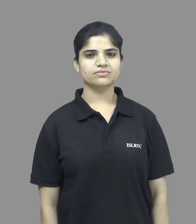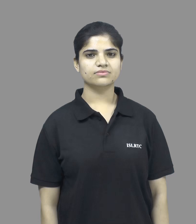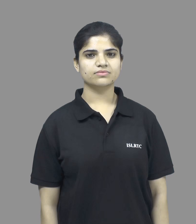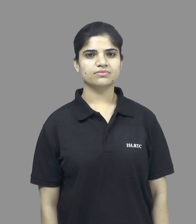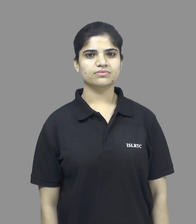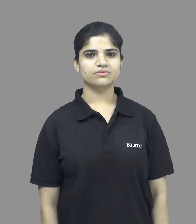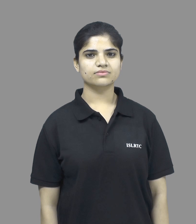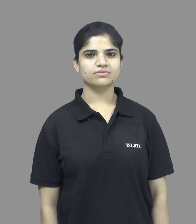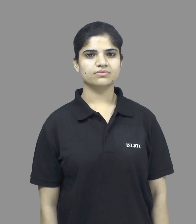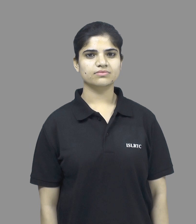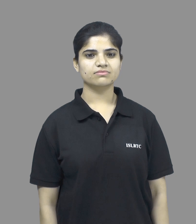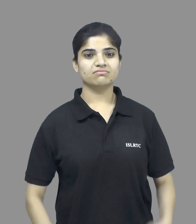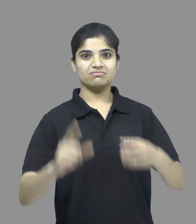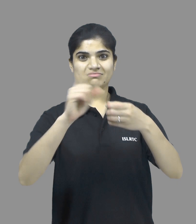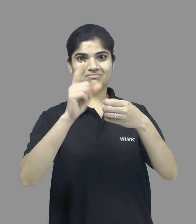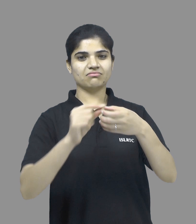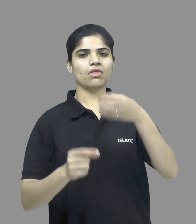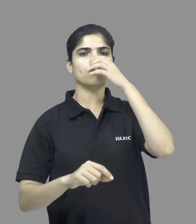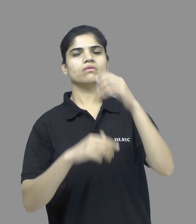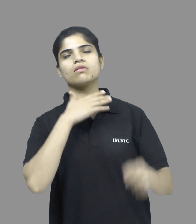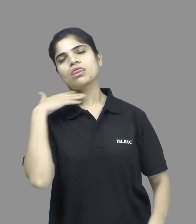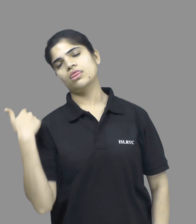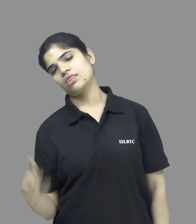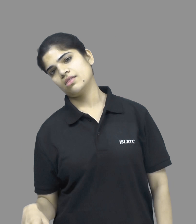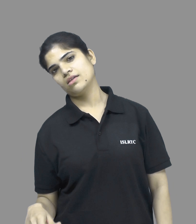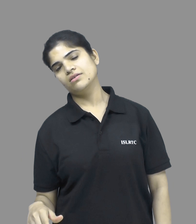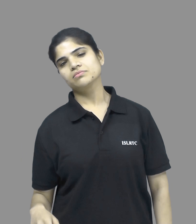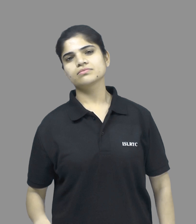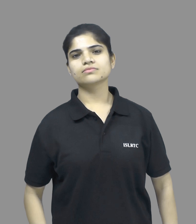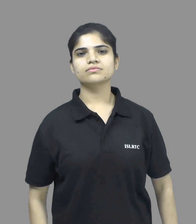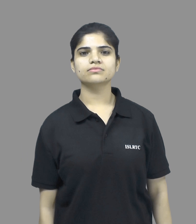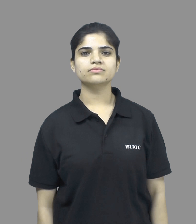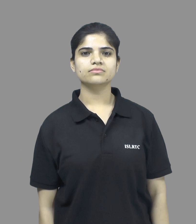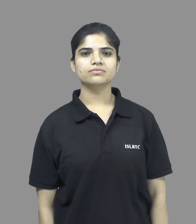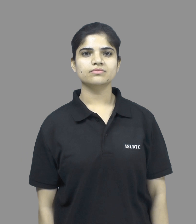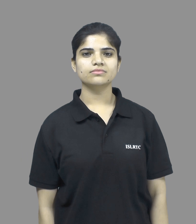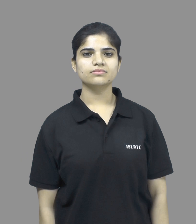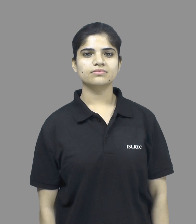Poison